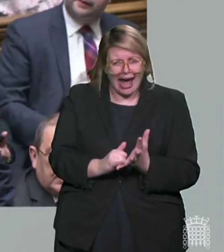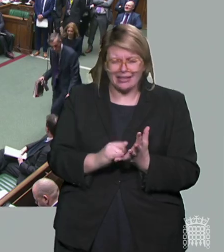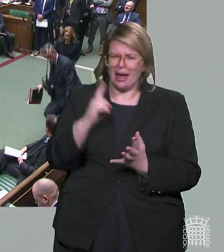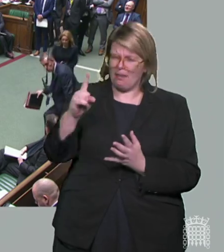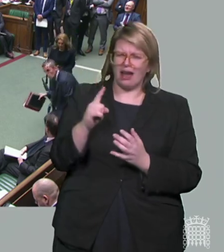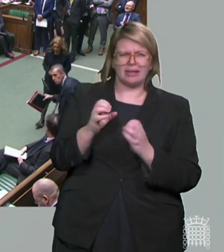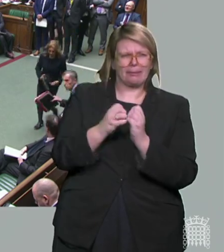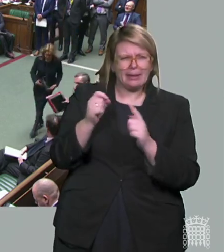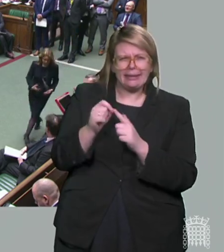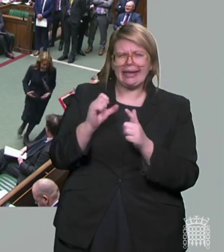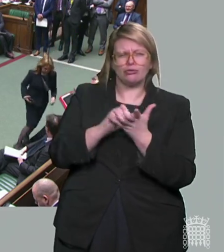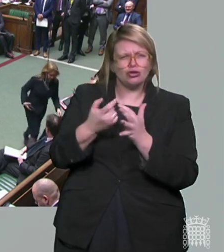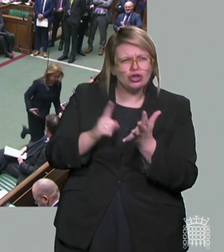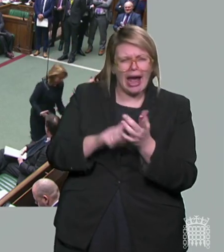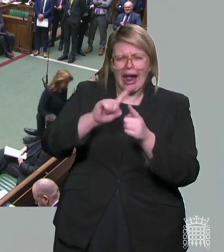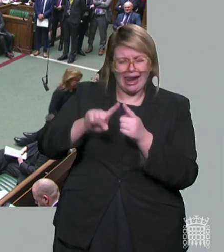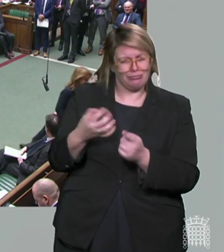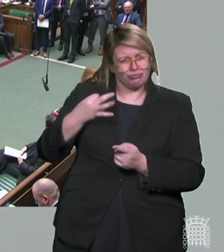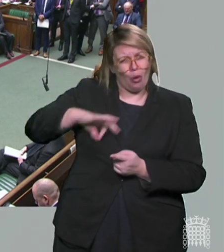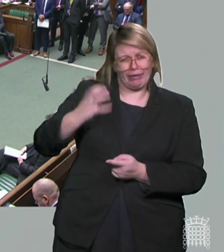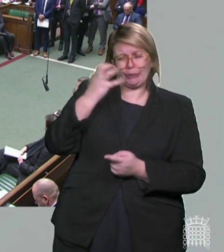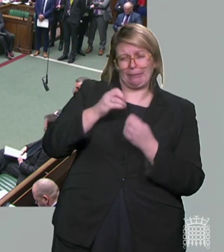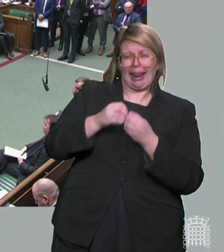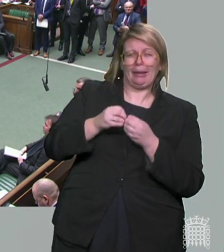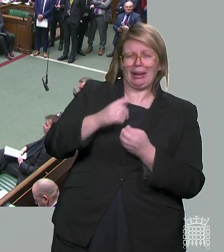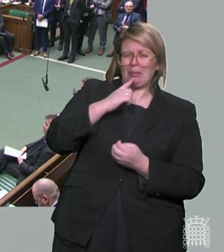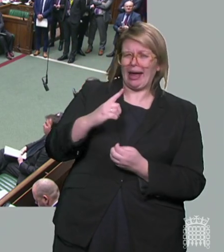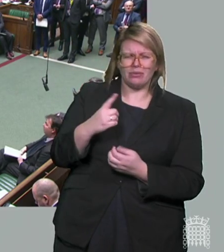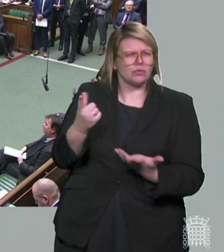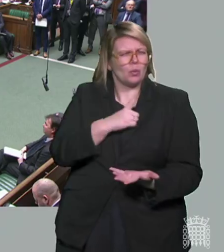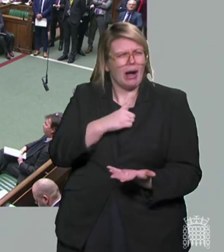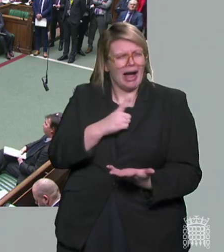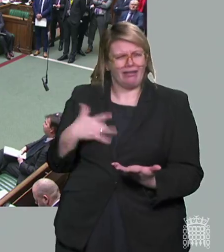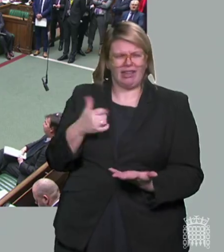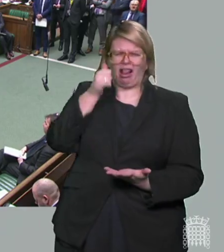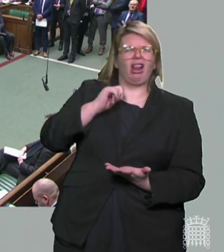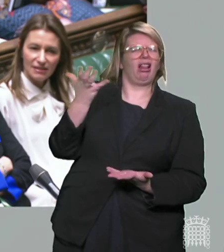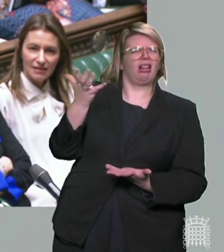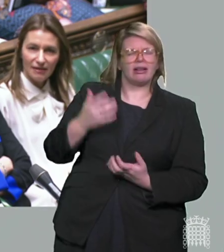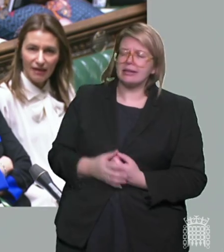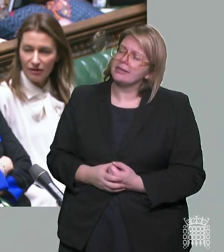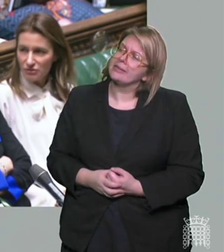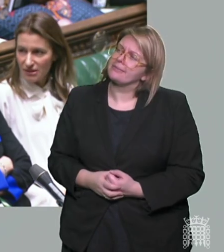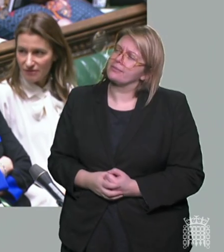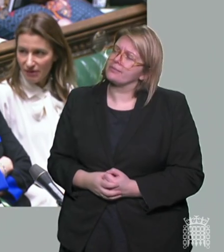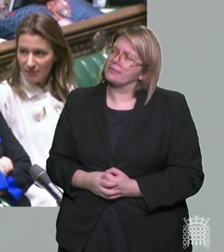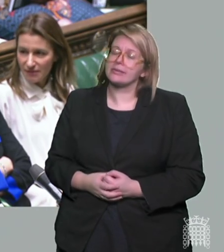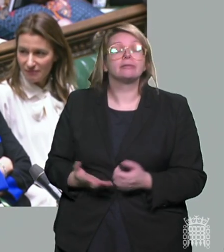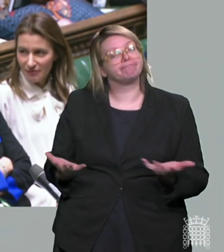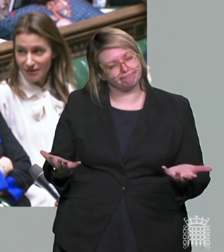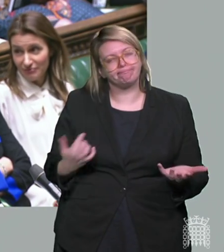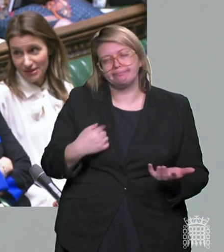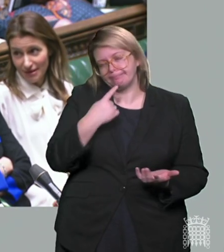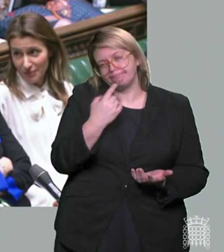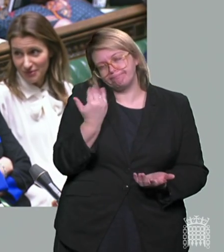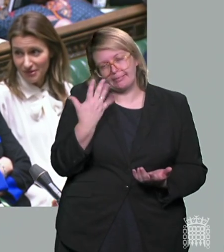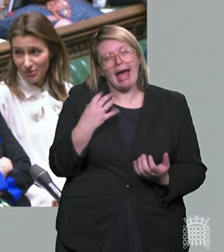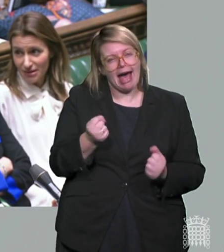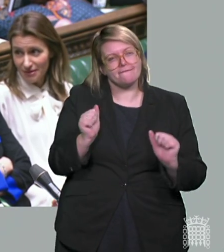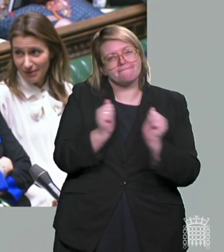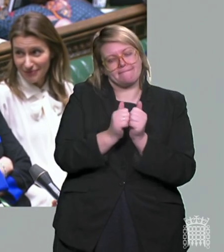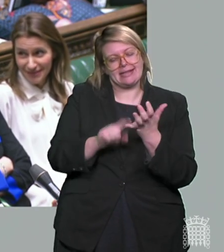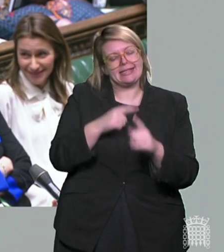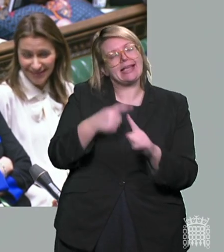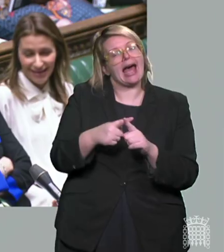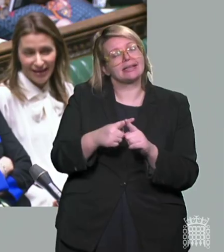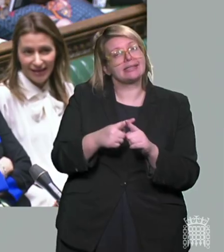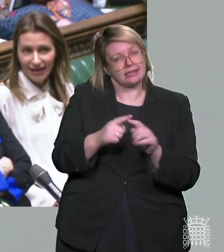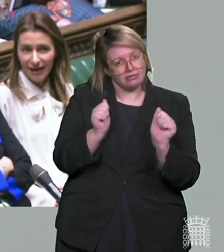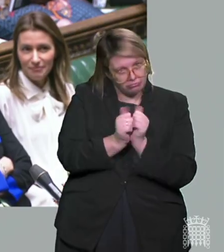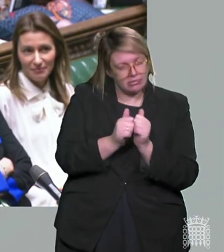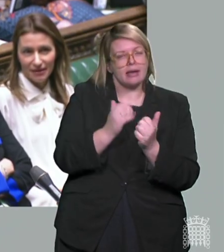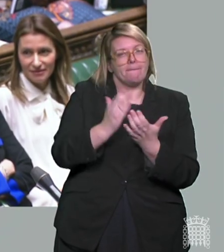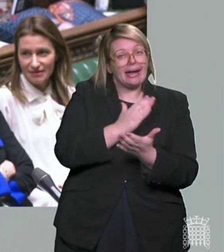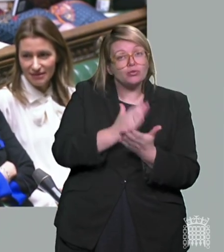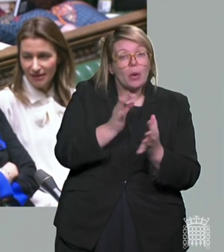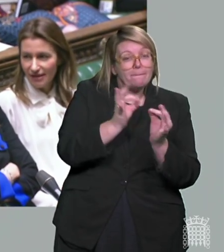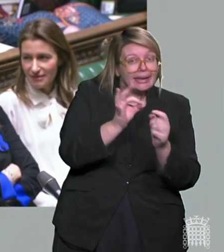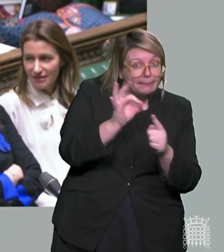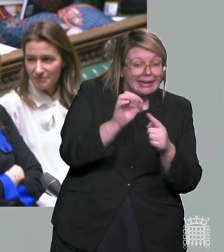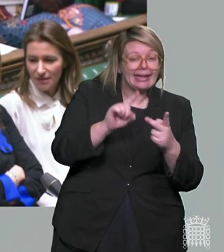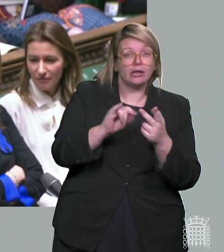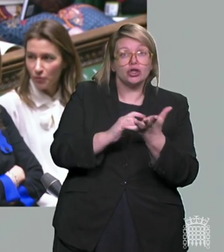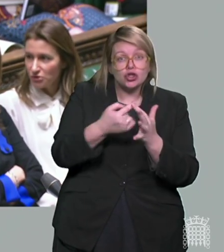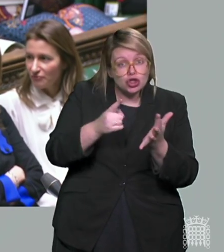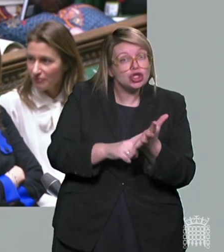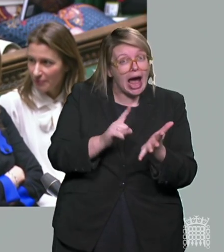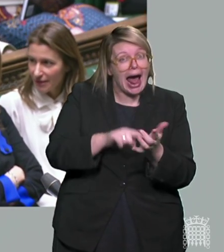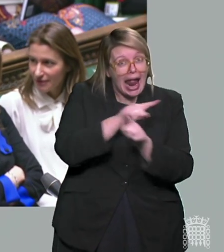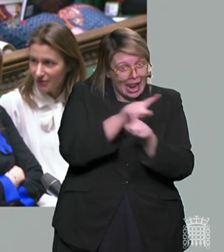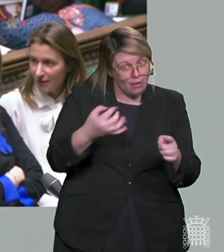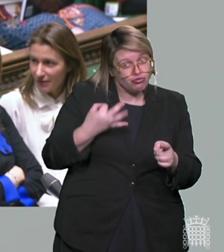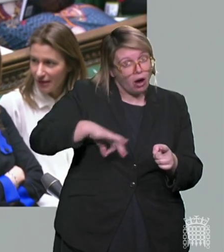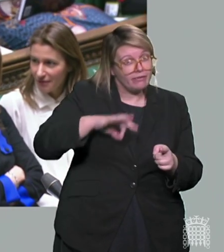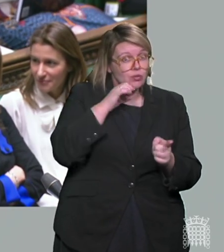As I have set out during this session, the Government are putting in place tax arrangements to ensure that excessive profits made by BP, Shell and others are taxed at 75%.